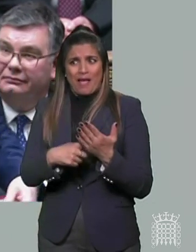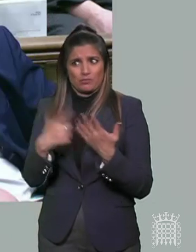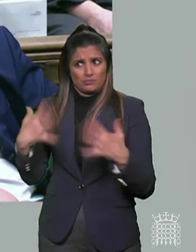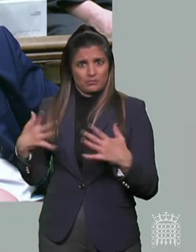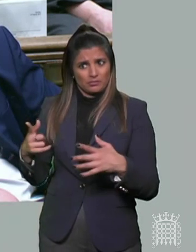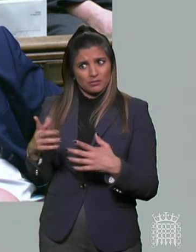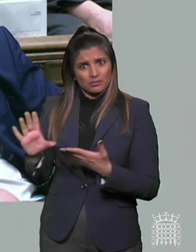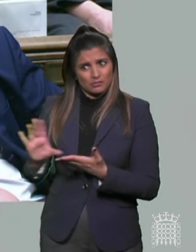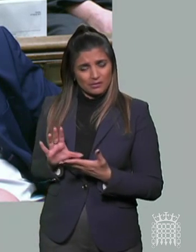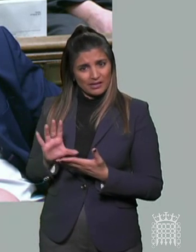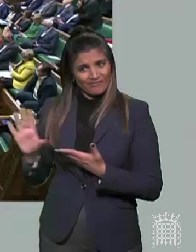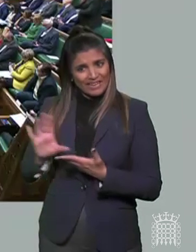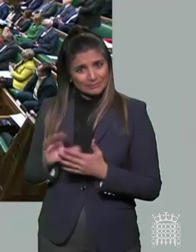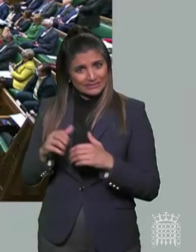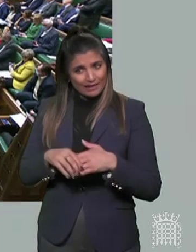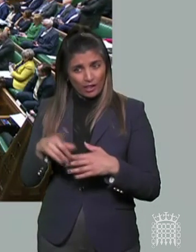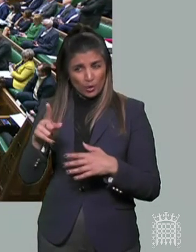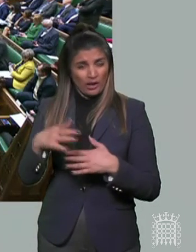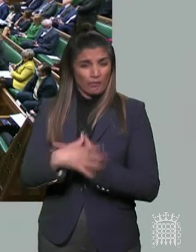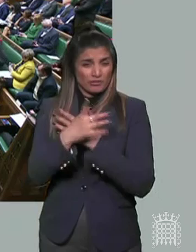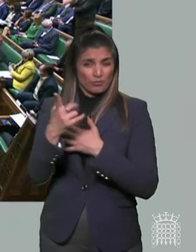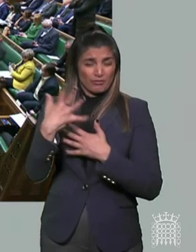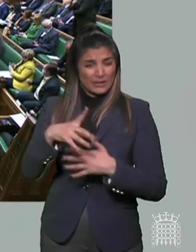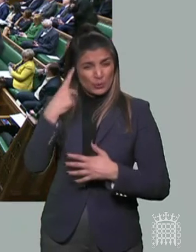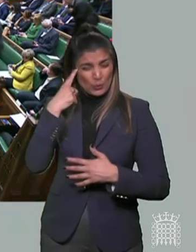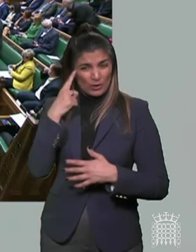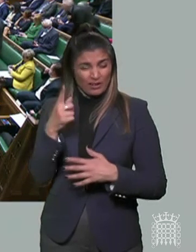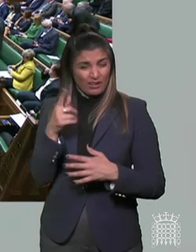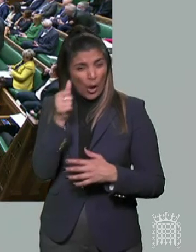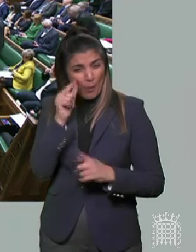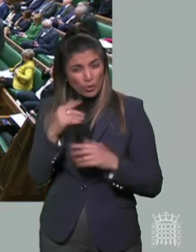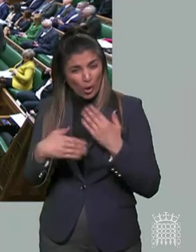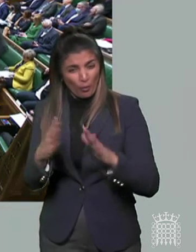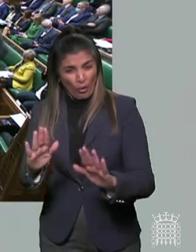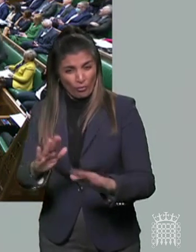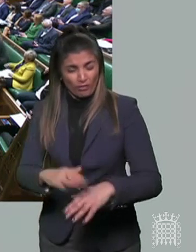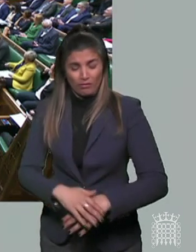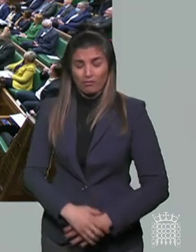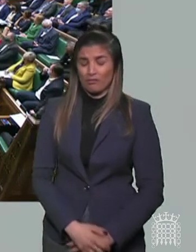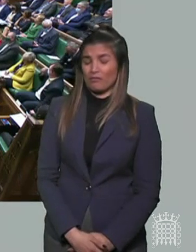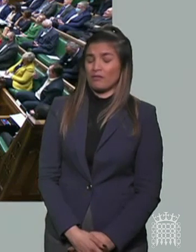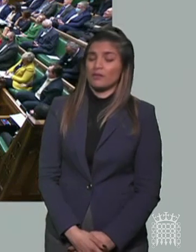I think the Lib Dems need to keep up.